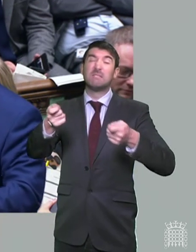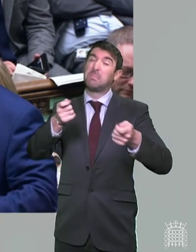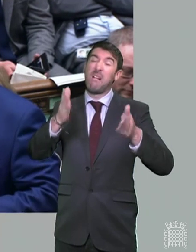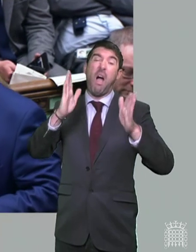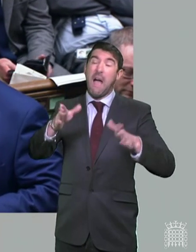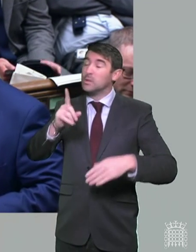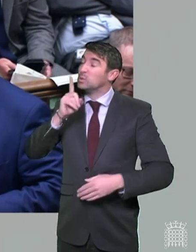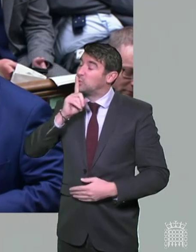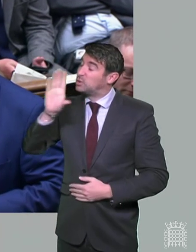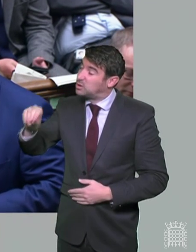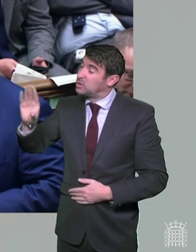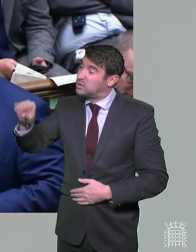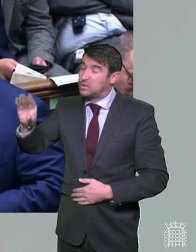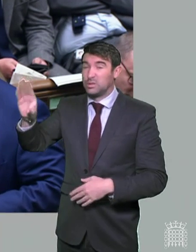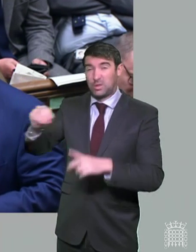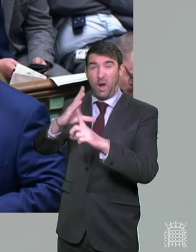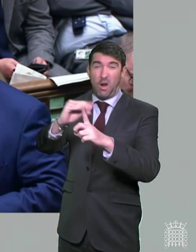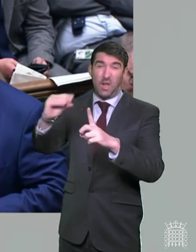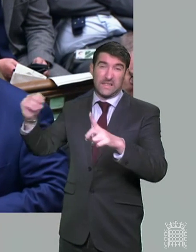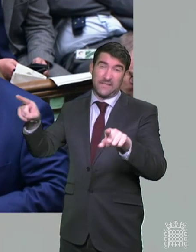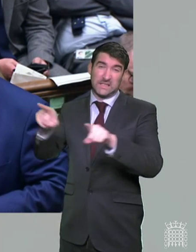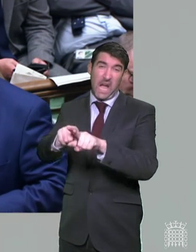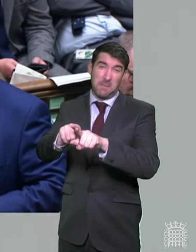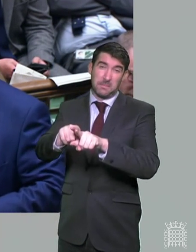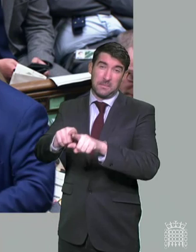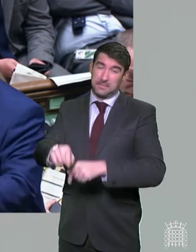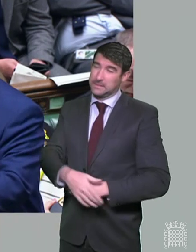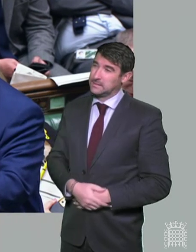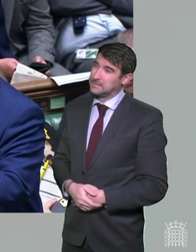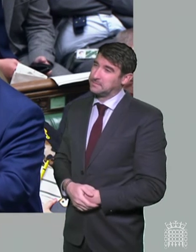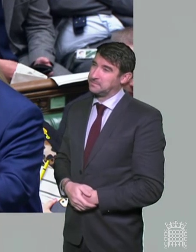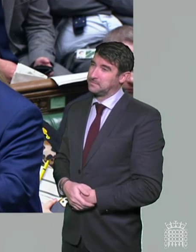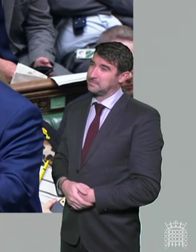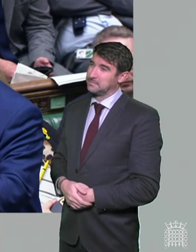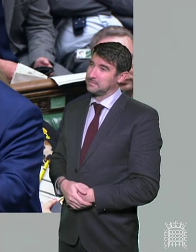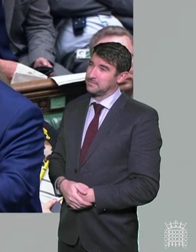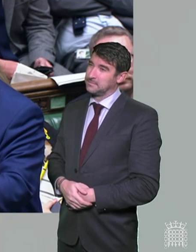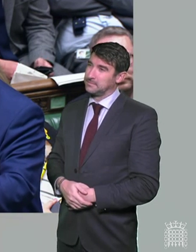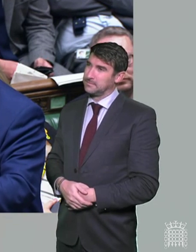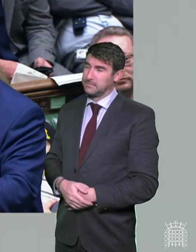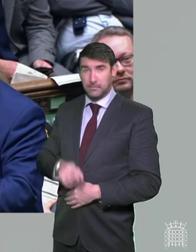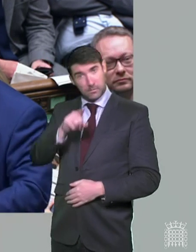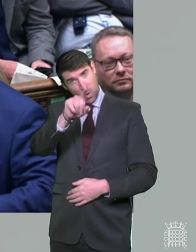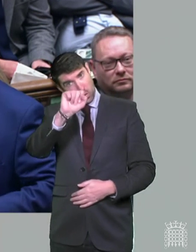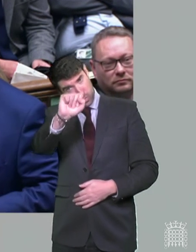On her first full day as Prime Minister, she has failed to rule out a Truss tax on households and businesses.